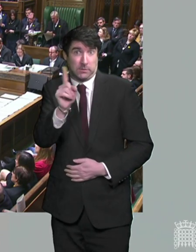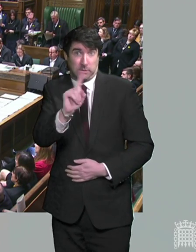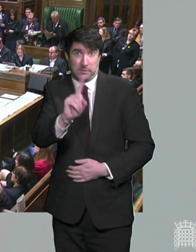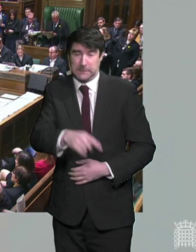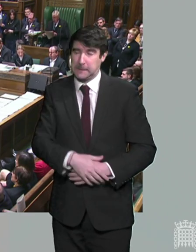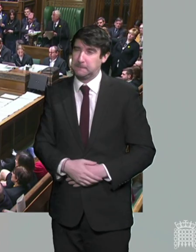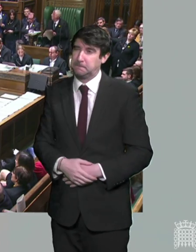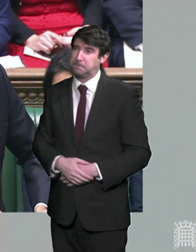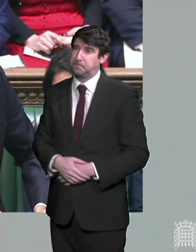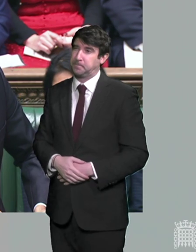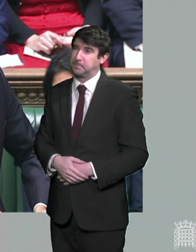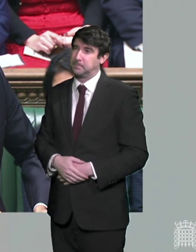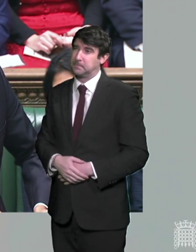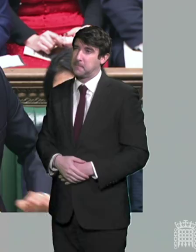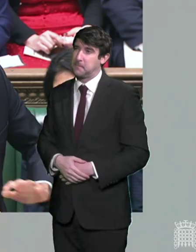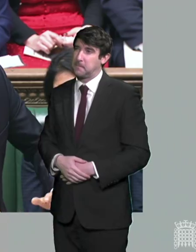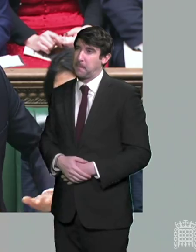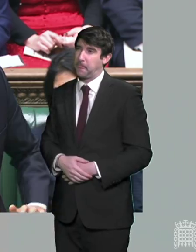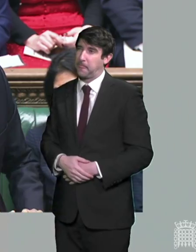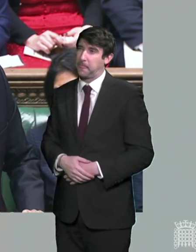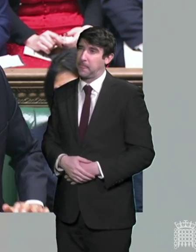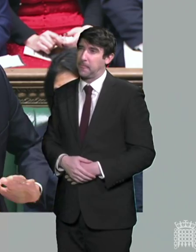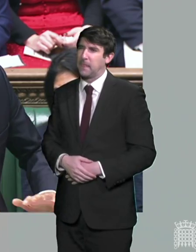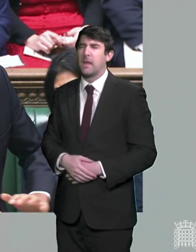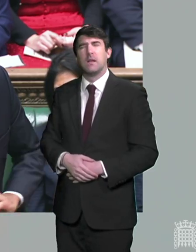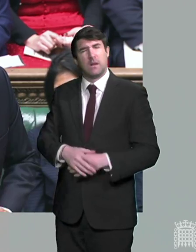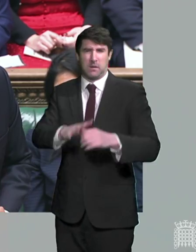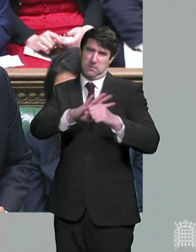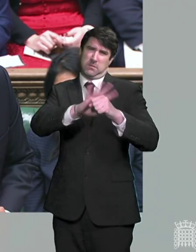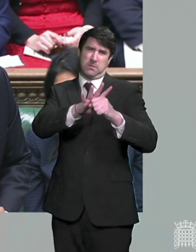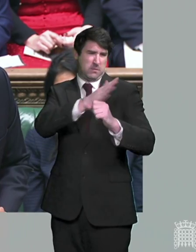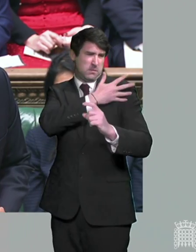The past couple of years were an incredibly difficult time for everyone involved in the health service.